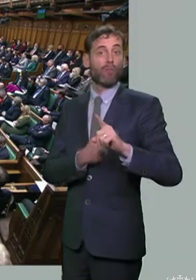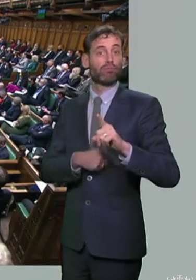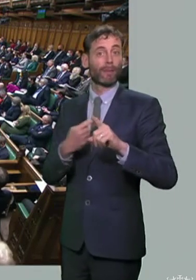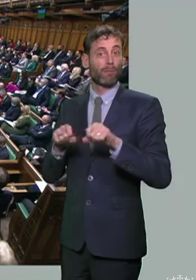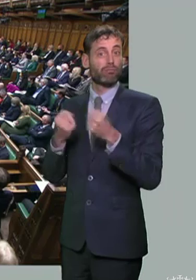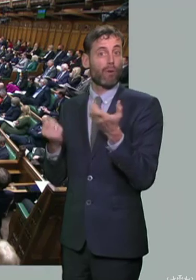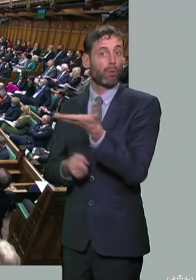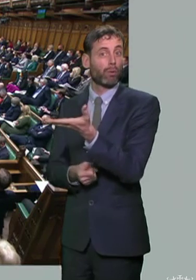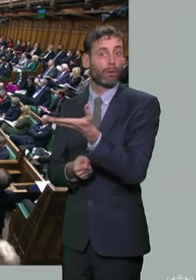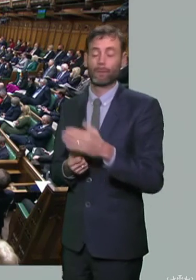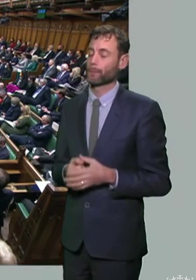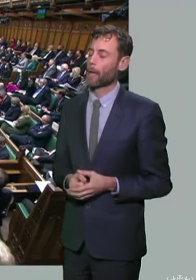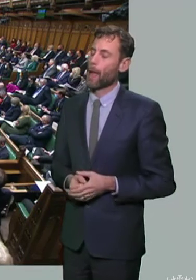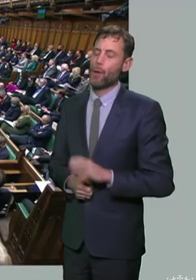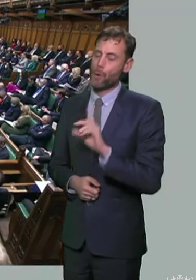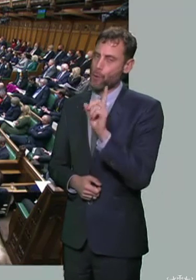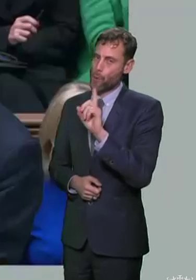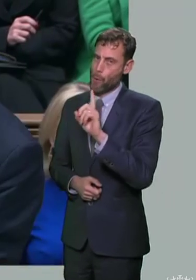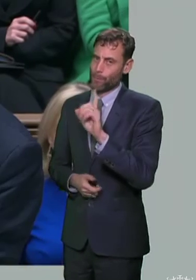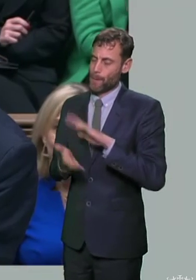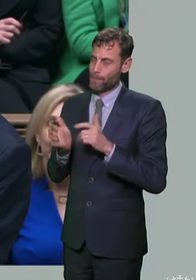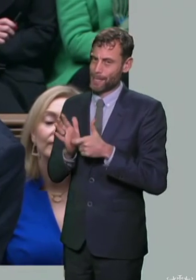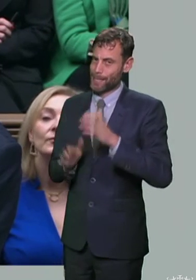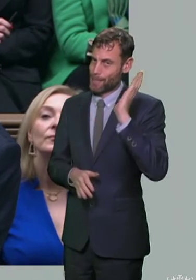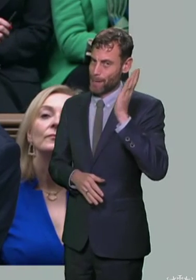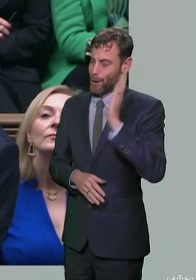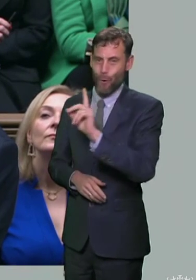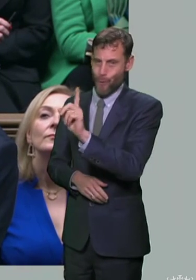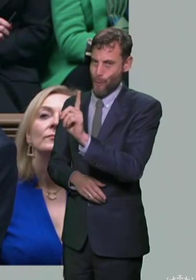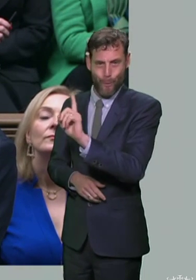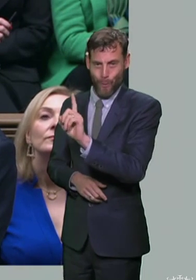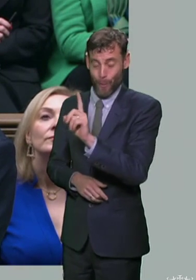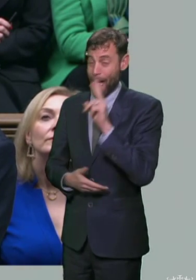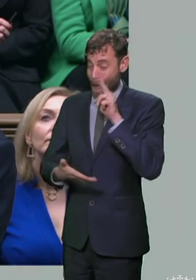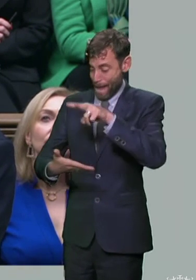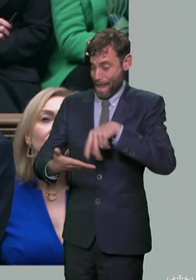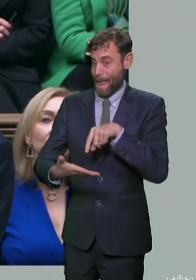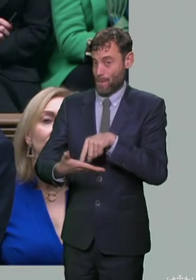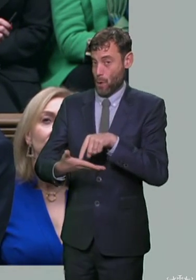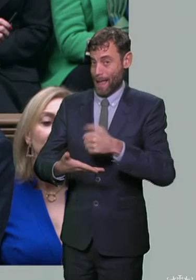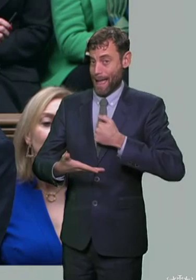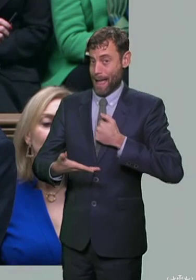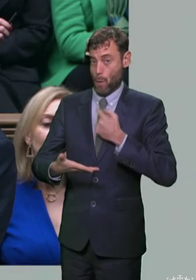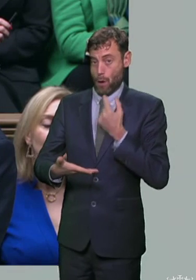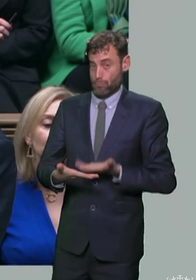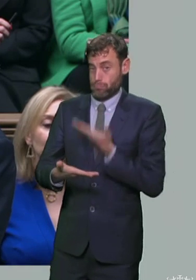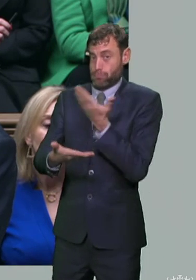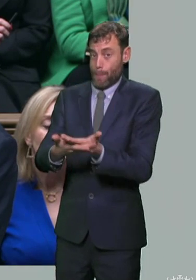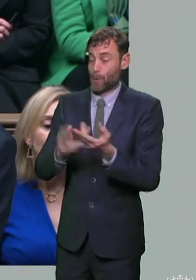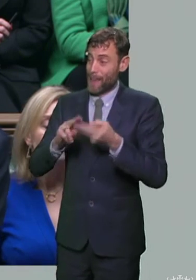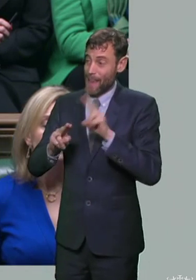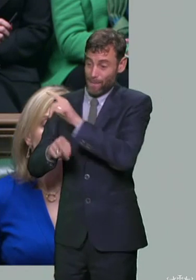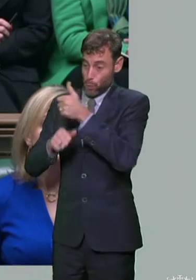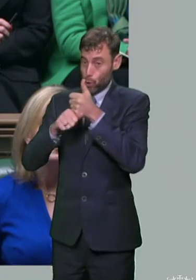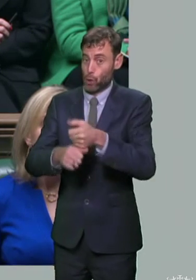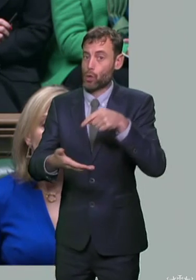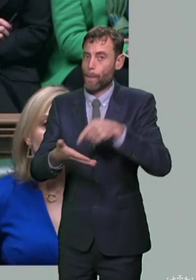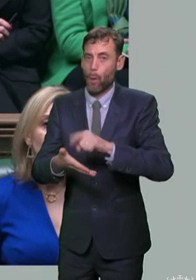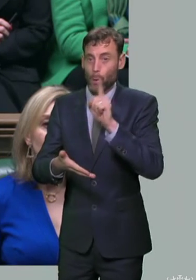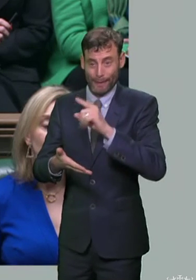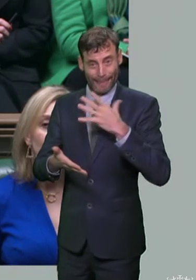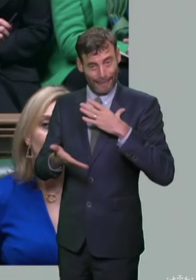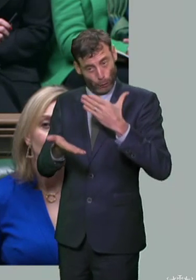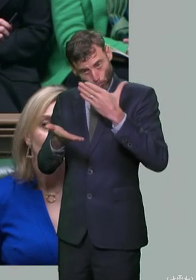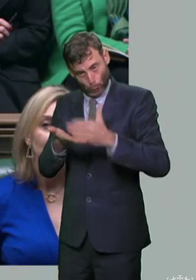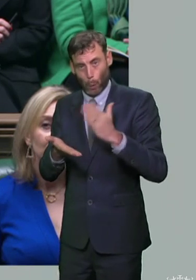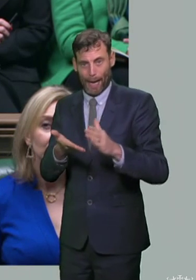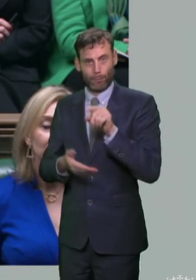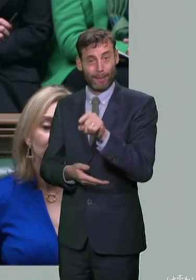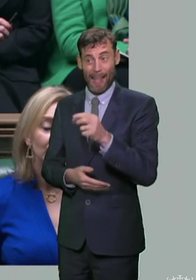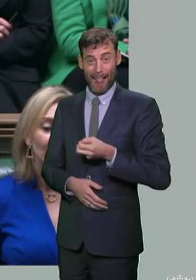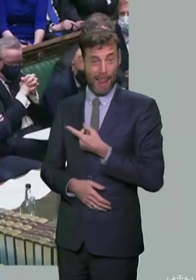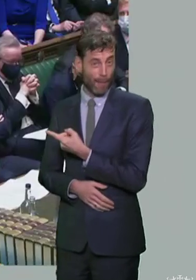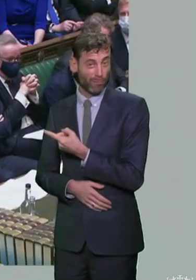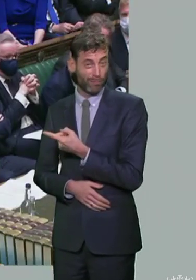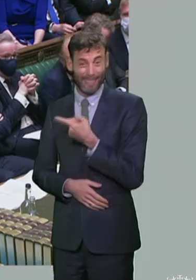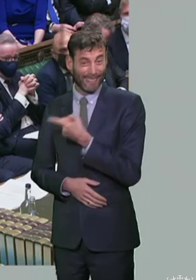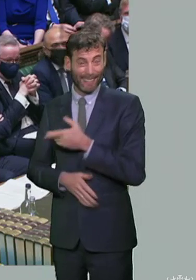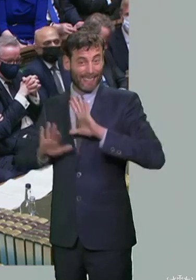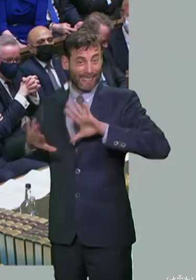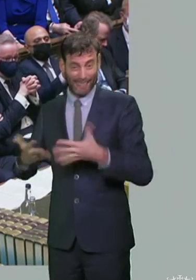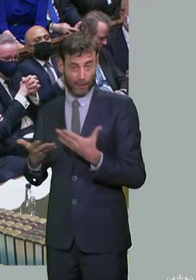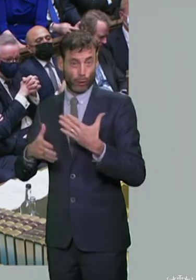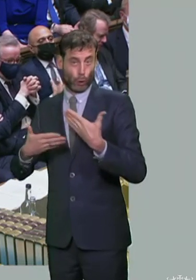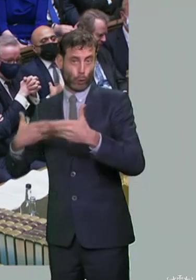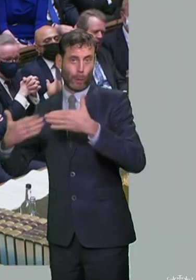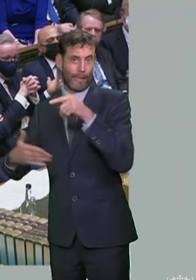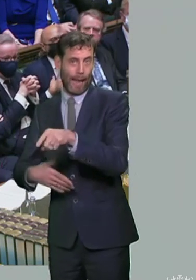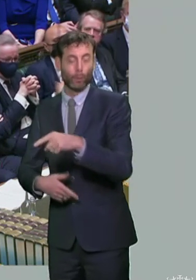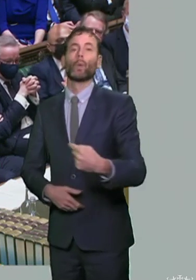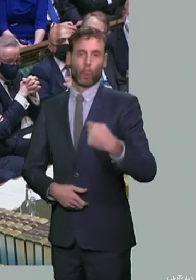No, because if the right honourable and learned Gentleman looked at what we are proposing and if he supported what we are proposing—it is fixing something that Labour never fixed in all its years in office.